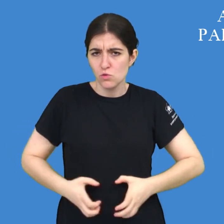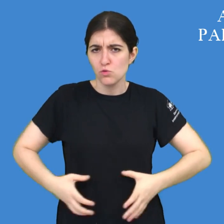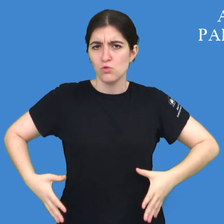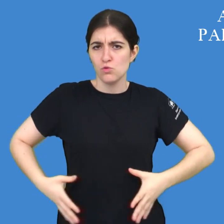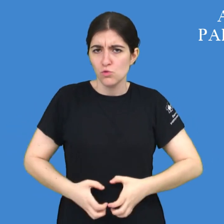incrementar